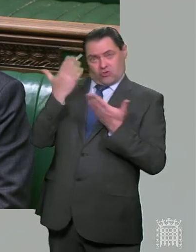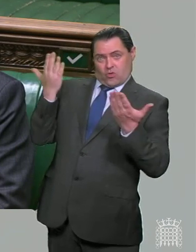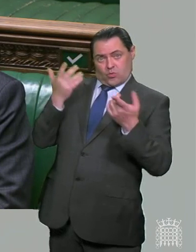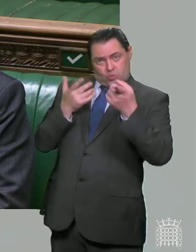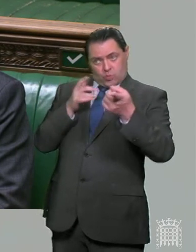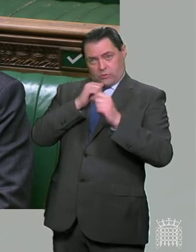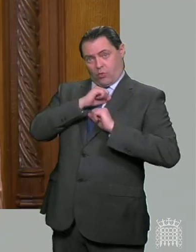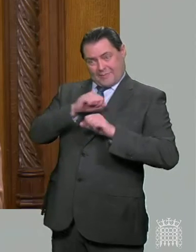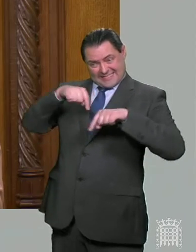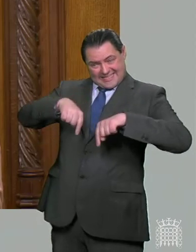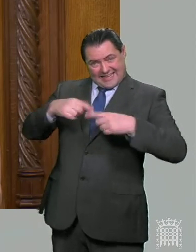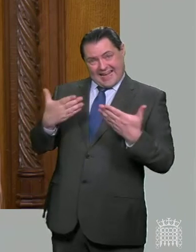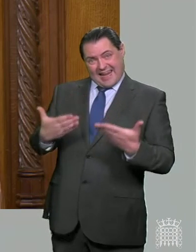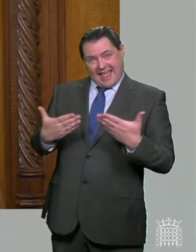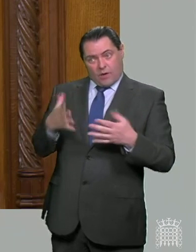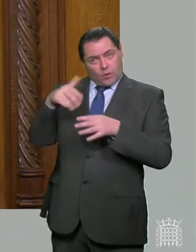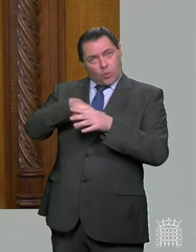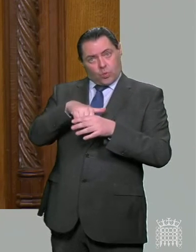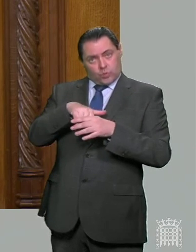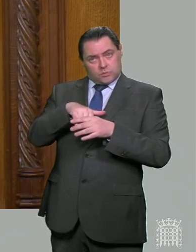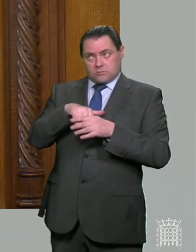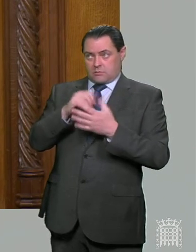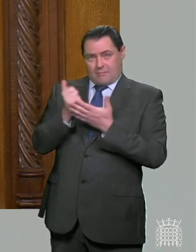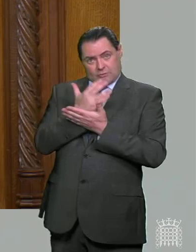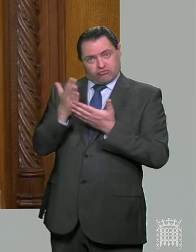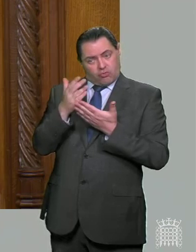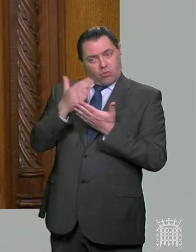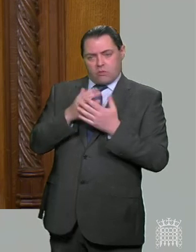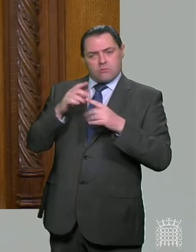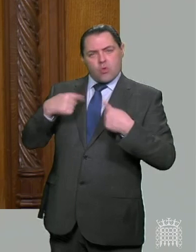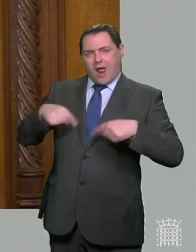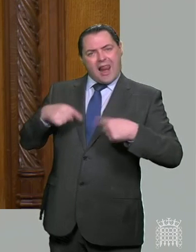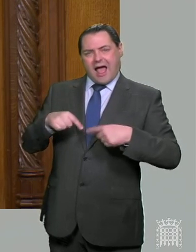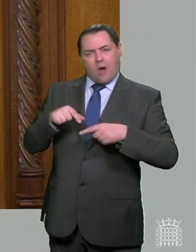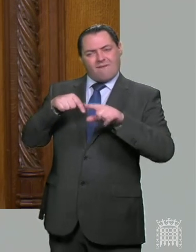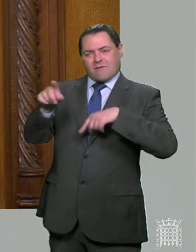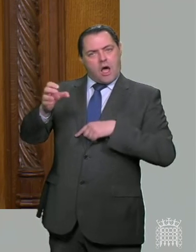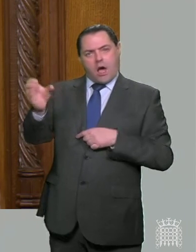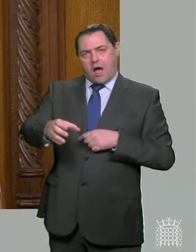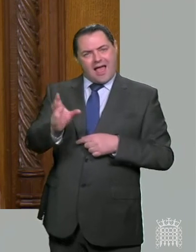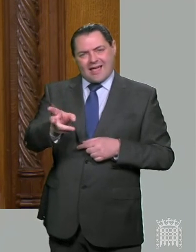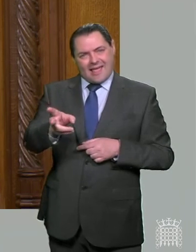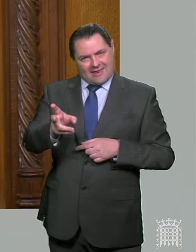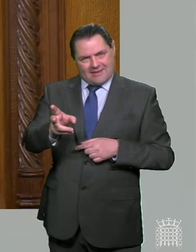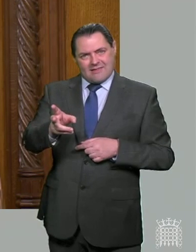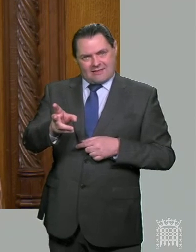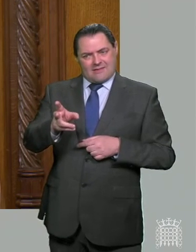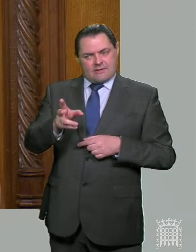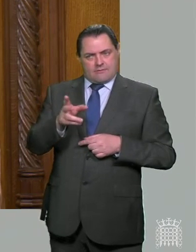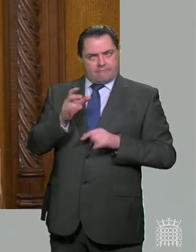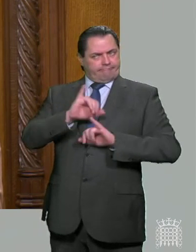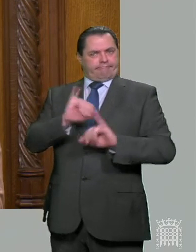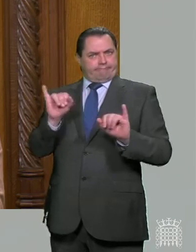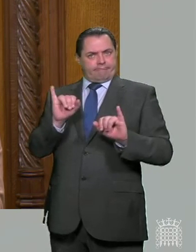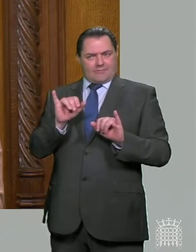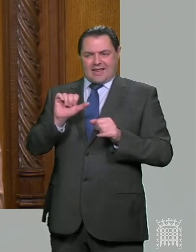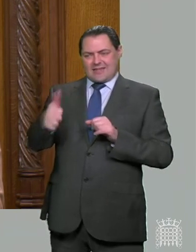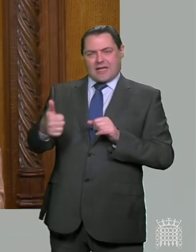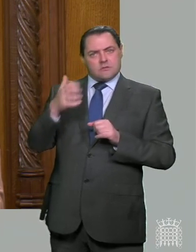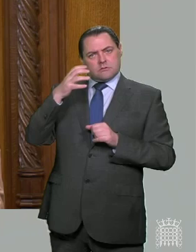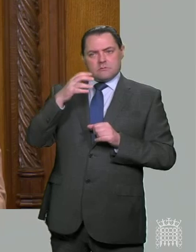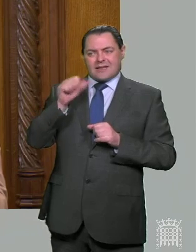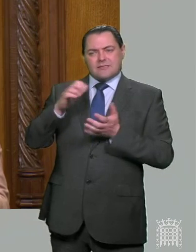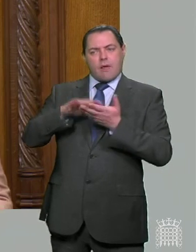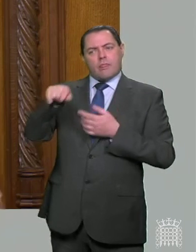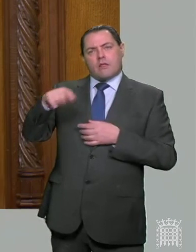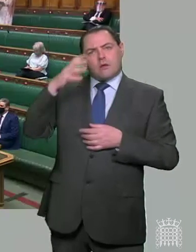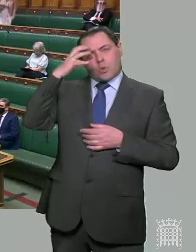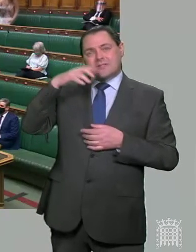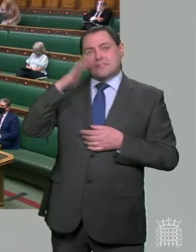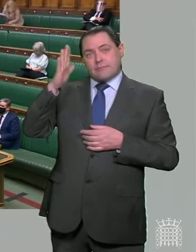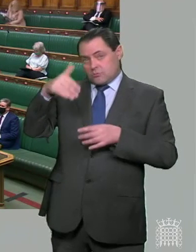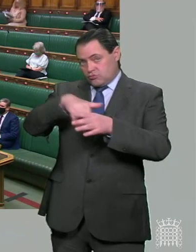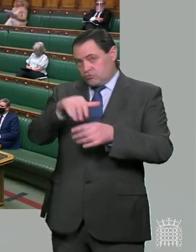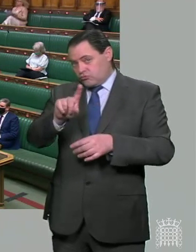Will he commit, here and now, to include proposals to end this shameful and immoral practice of fire and rehire in next month’s Queen’s Speech—yes or no?